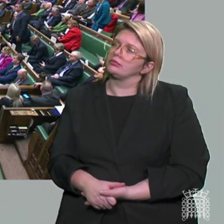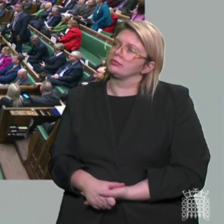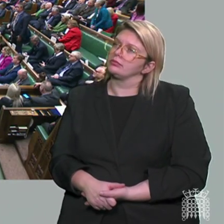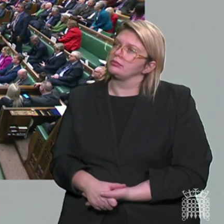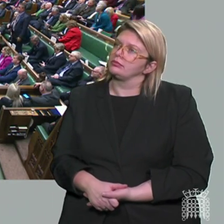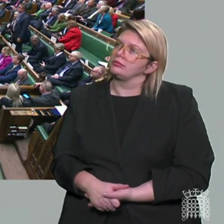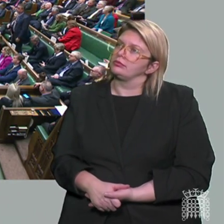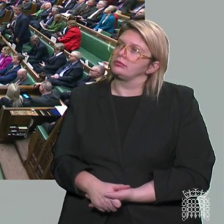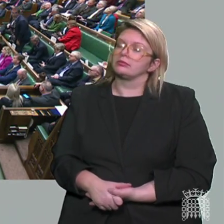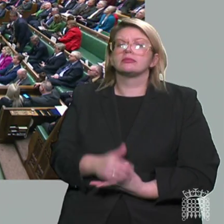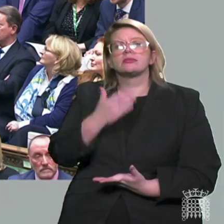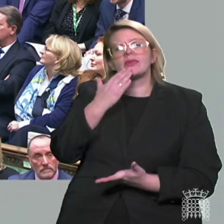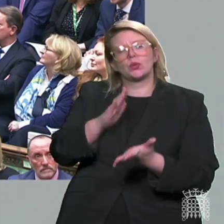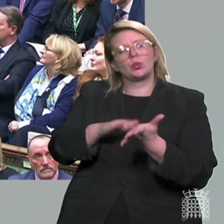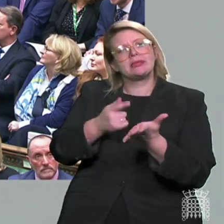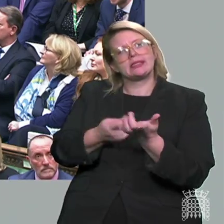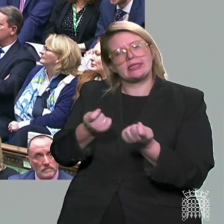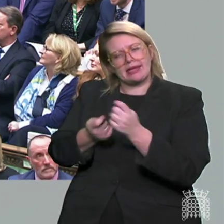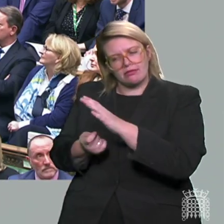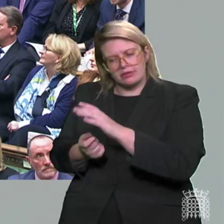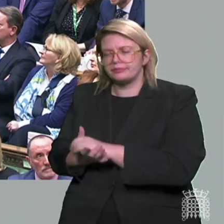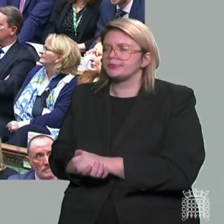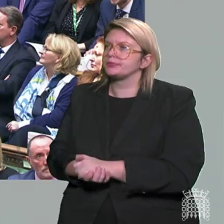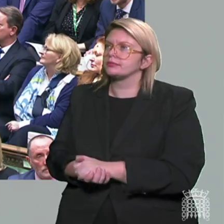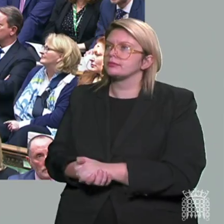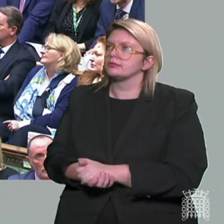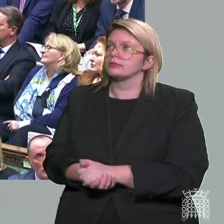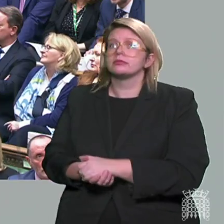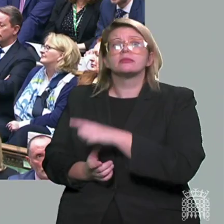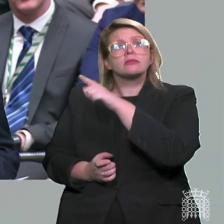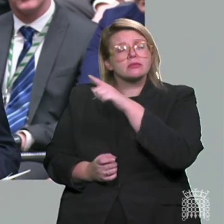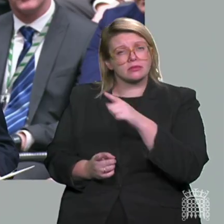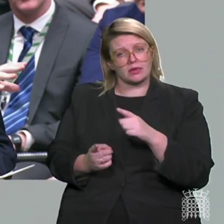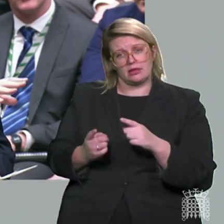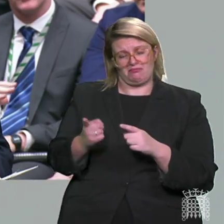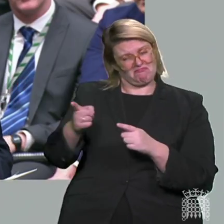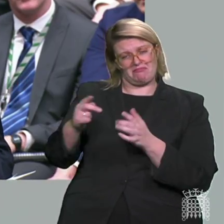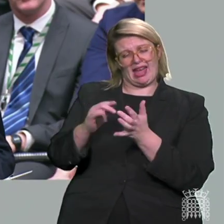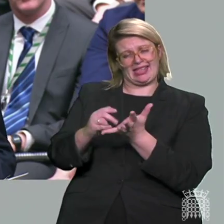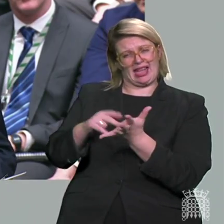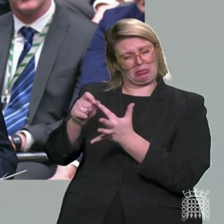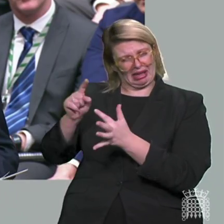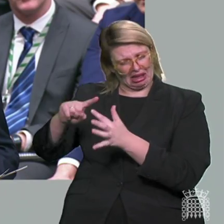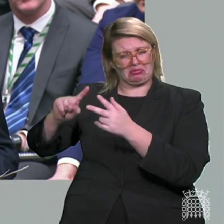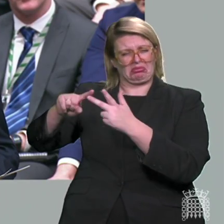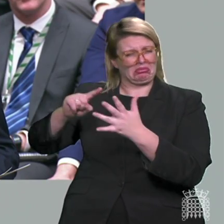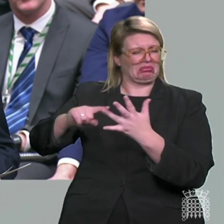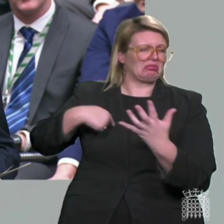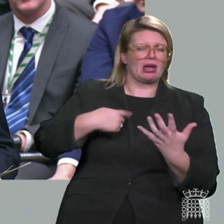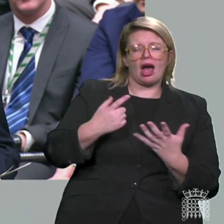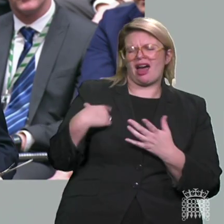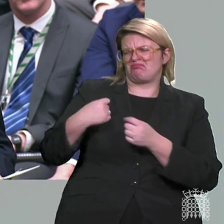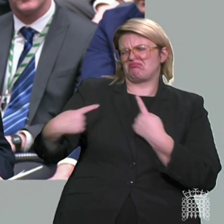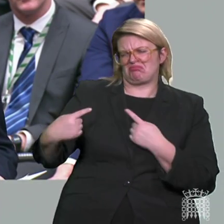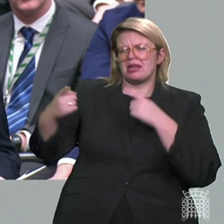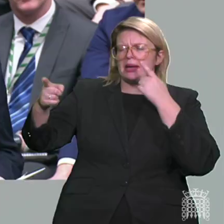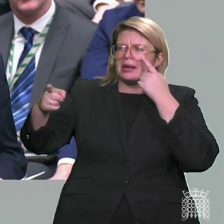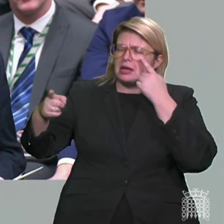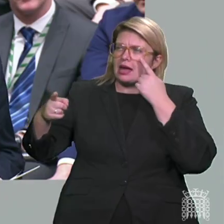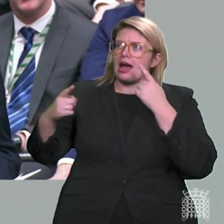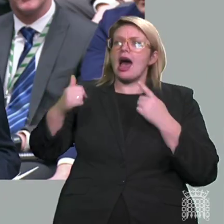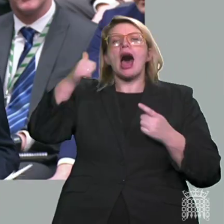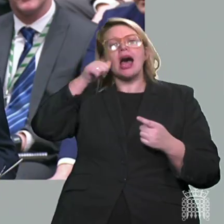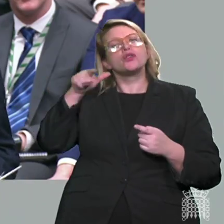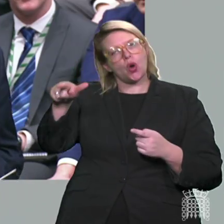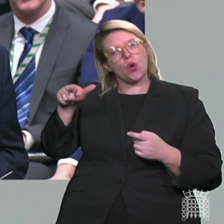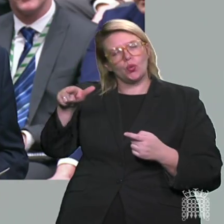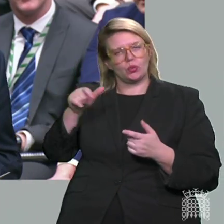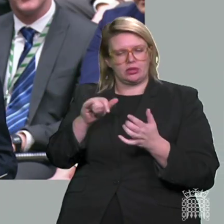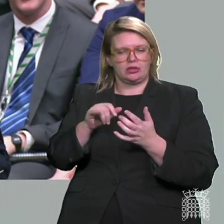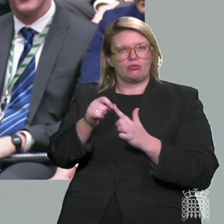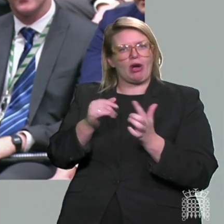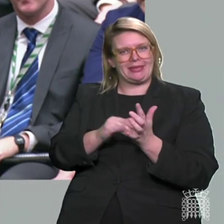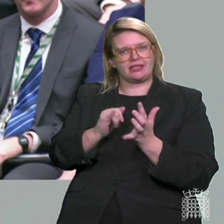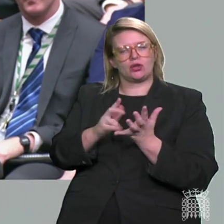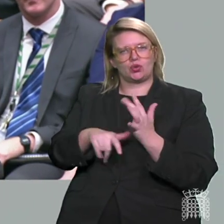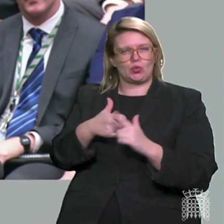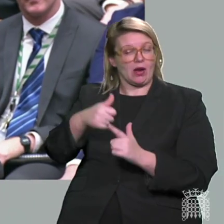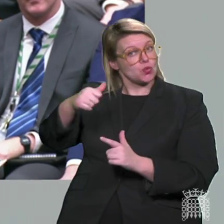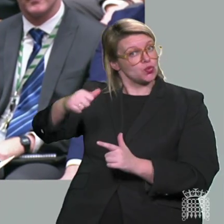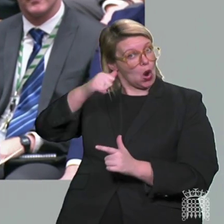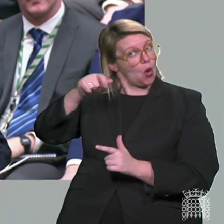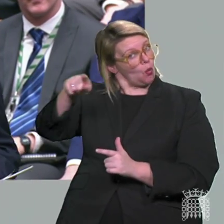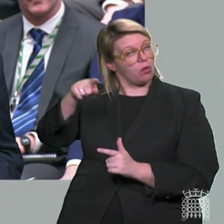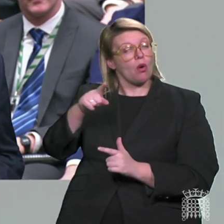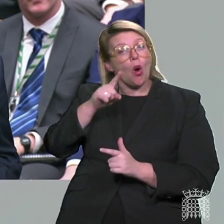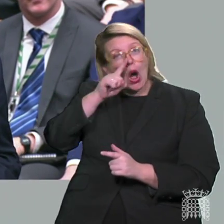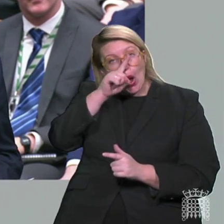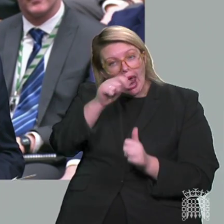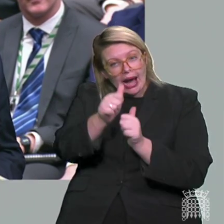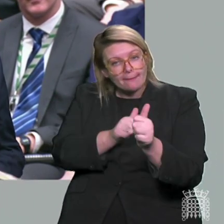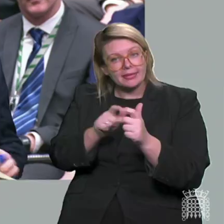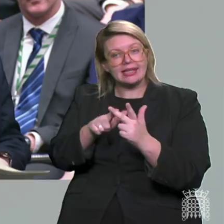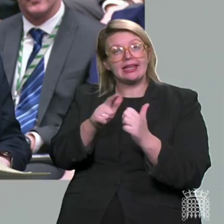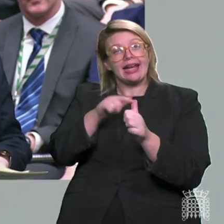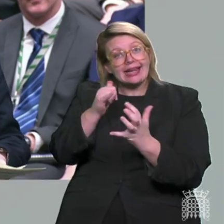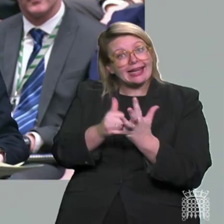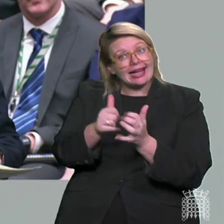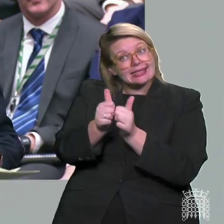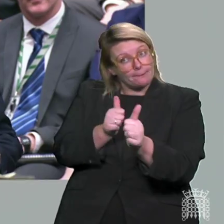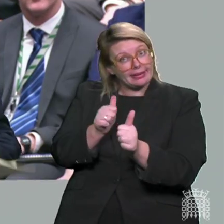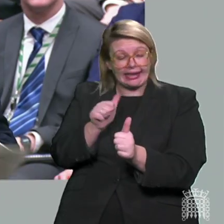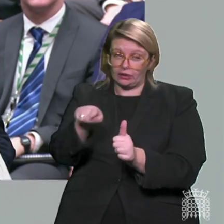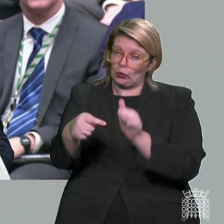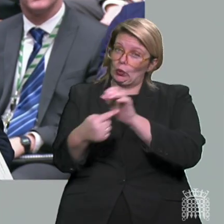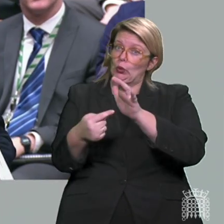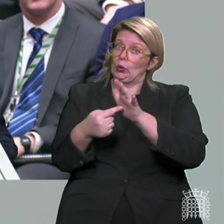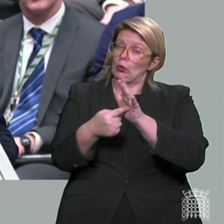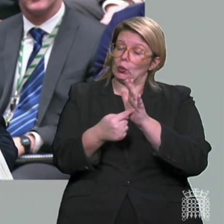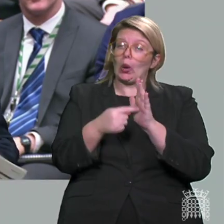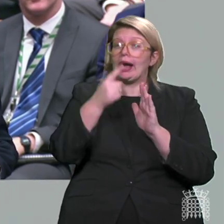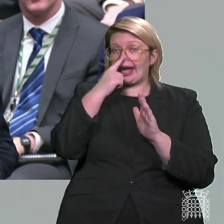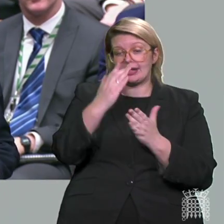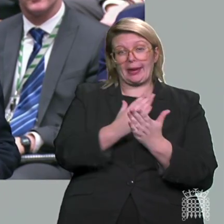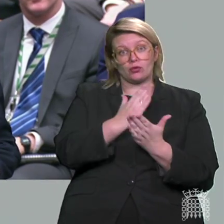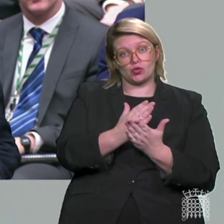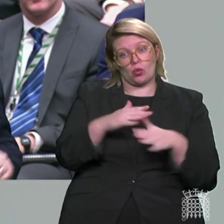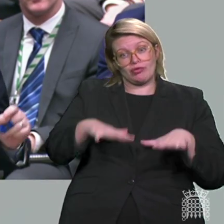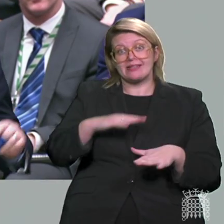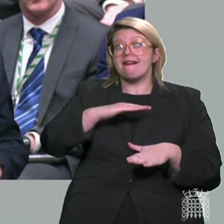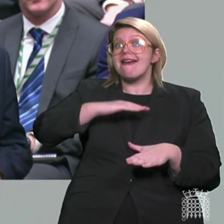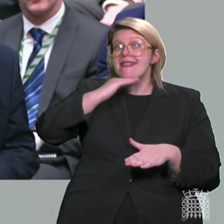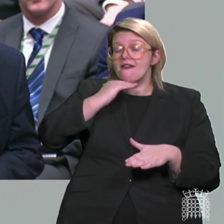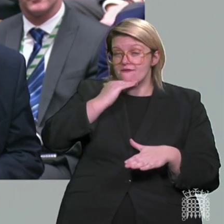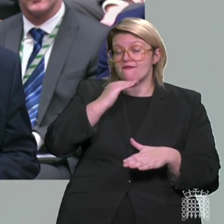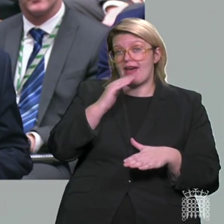Unlike parties opposite, including the Scottish National party—even the honourable Member for Aberdeen South—I know my right honourable Friend recognises the critical role that oil and gas companies and their employees have in not only providing energy security but delivering the energy transition to net zero.